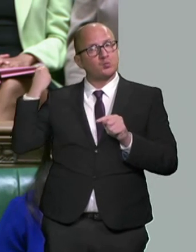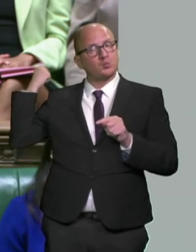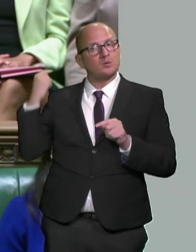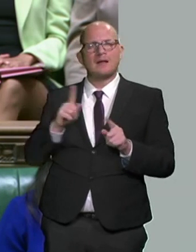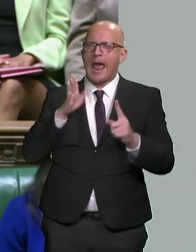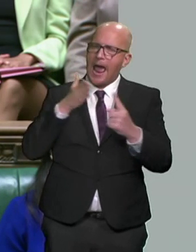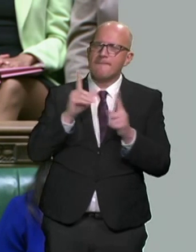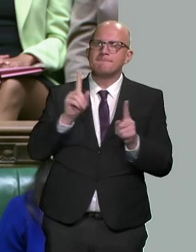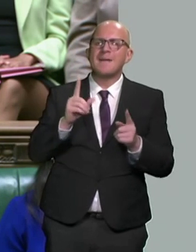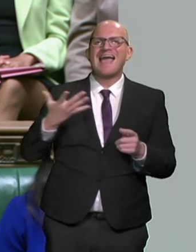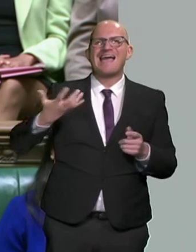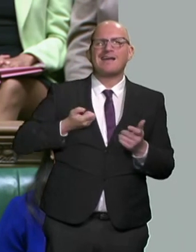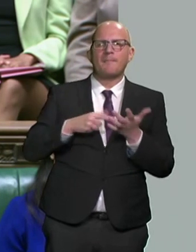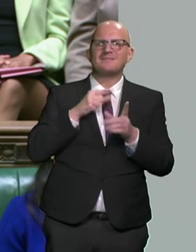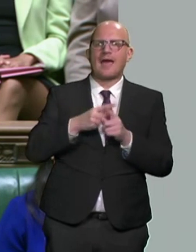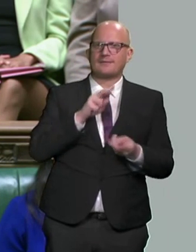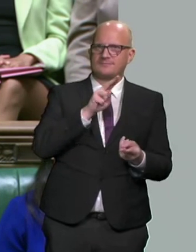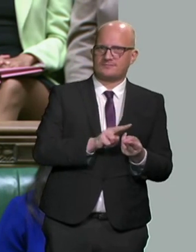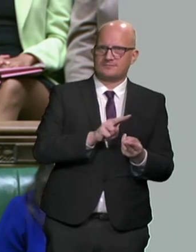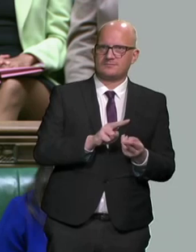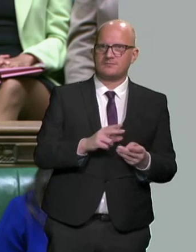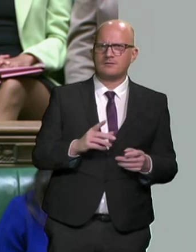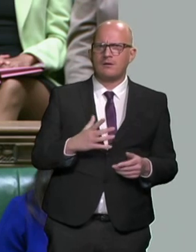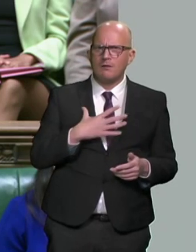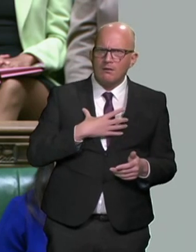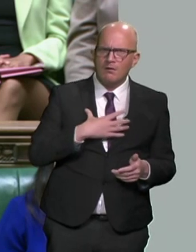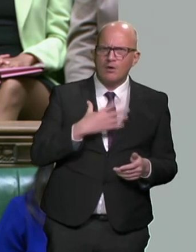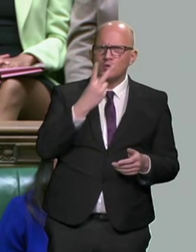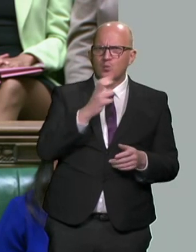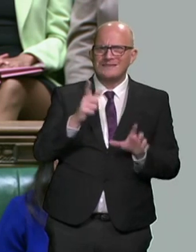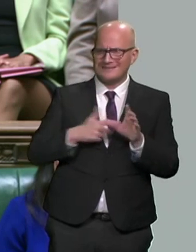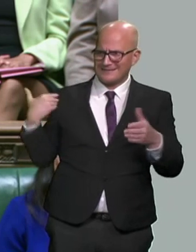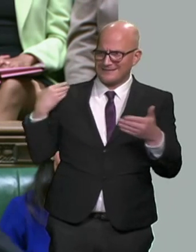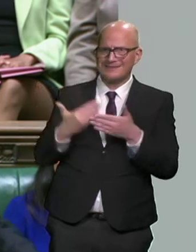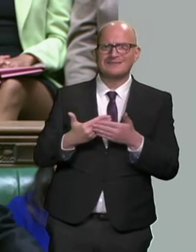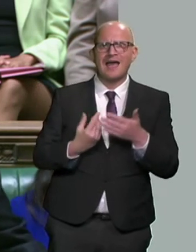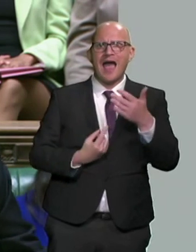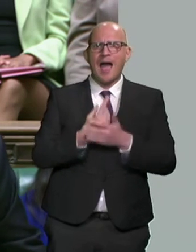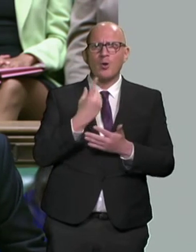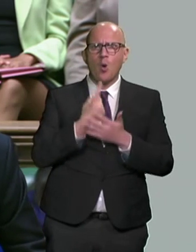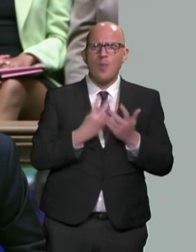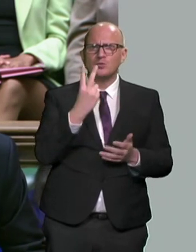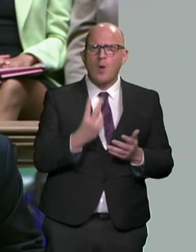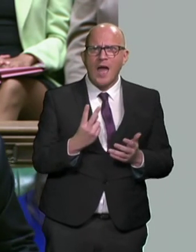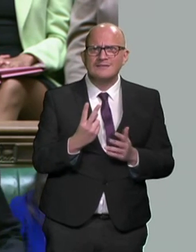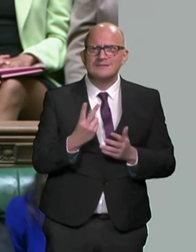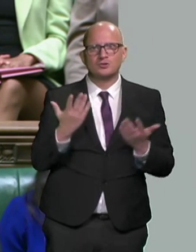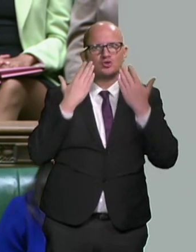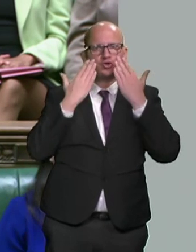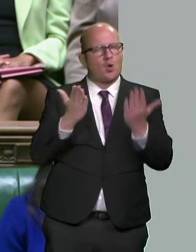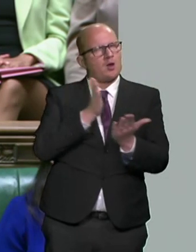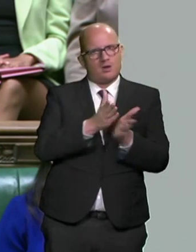The fact that this has happened only twice in 20 years tells us how hard it is to do.